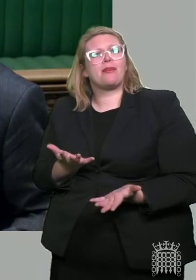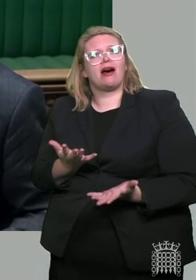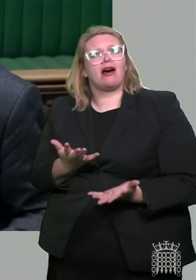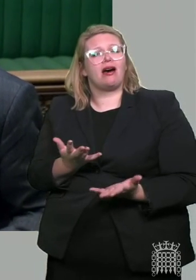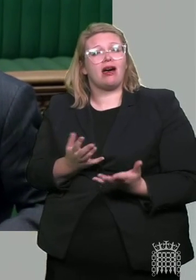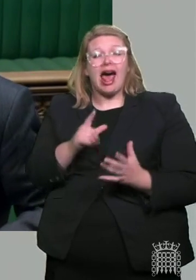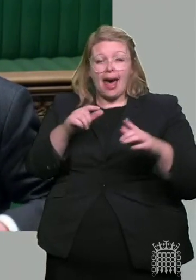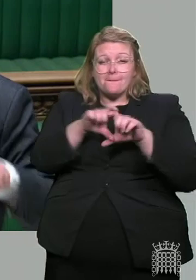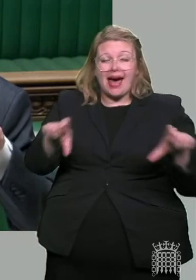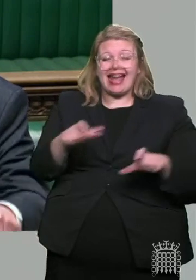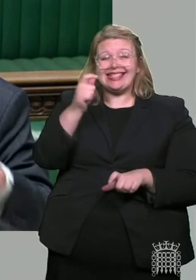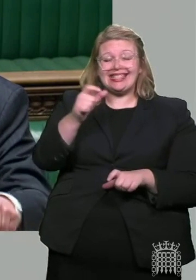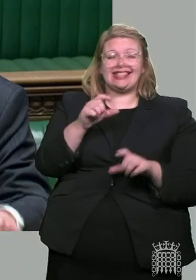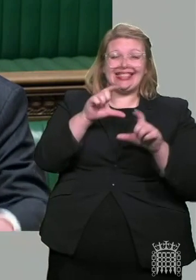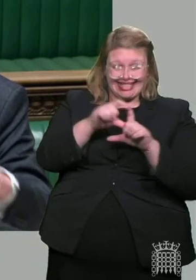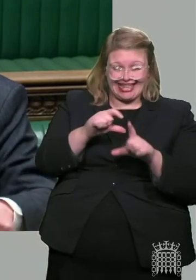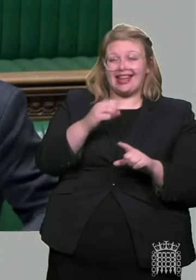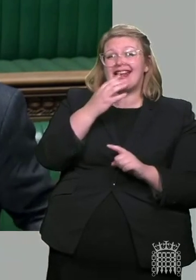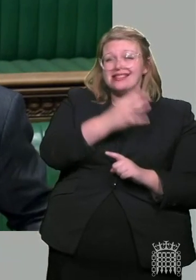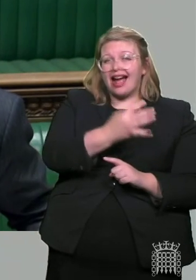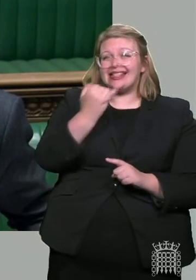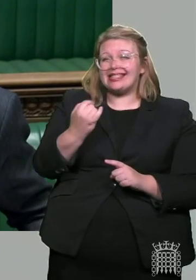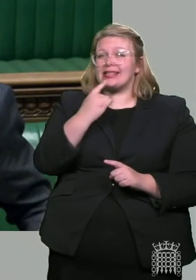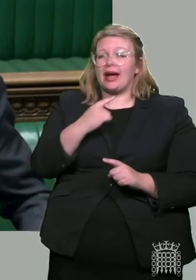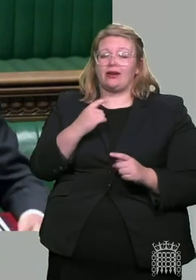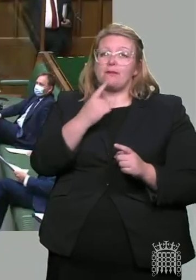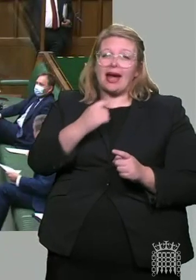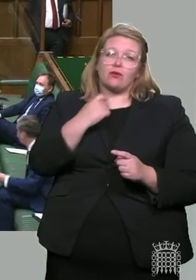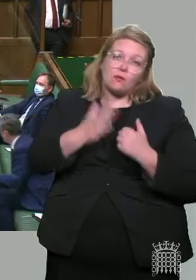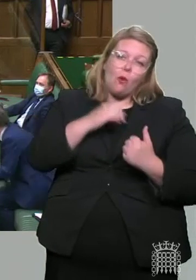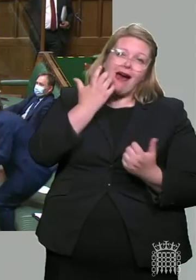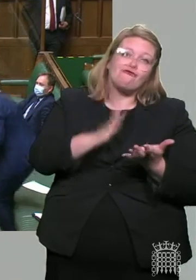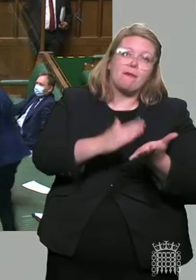That, I think, is the issue upon which the British people would like him to focus.